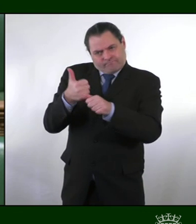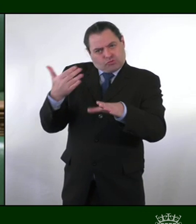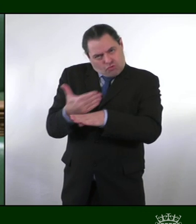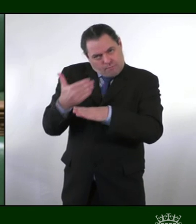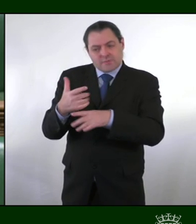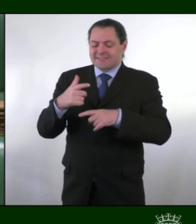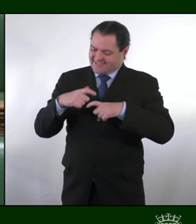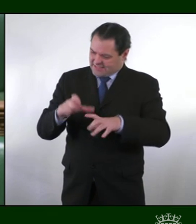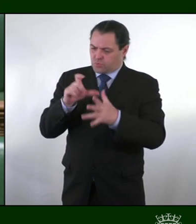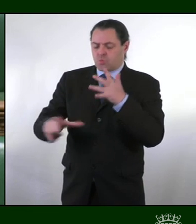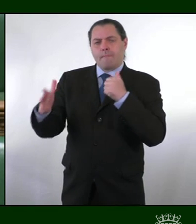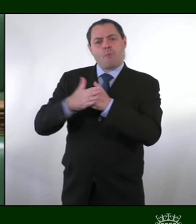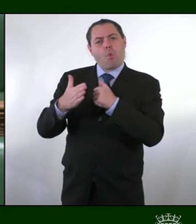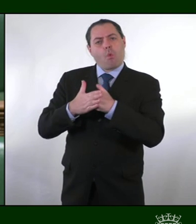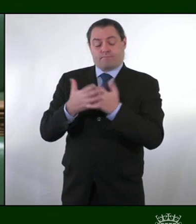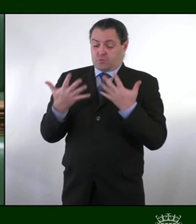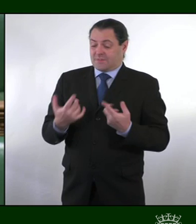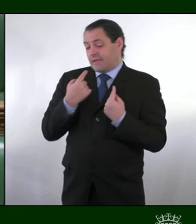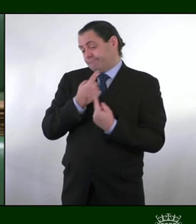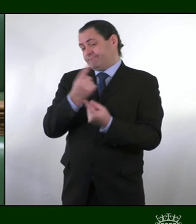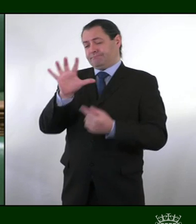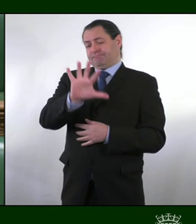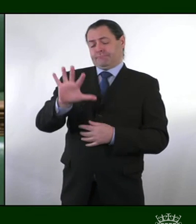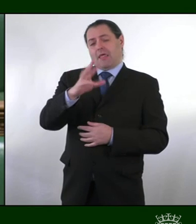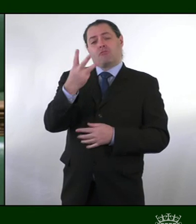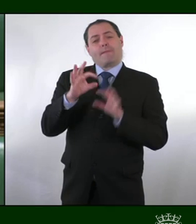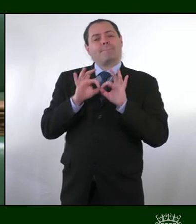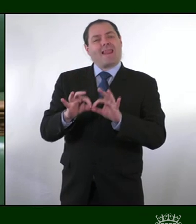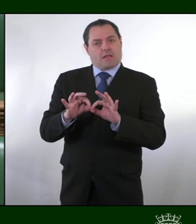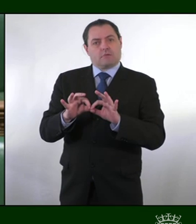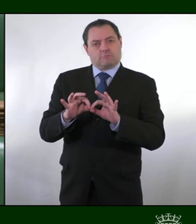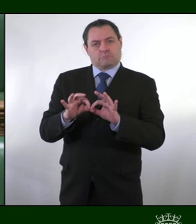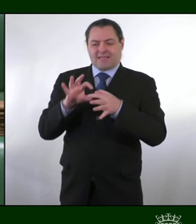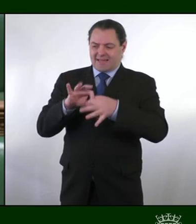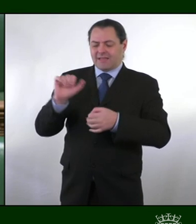I am announcing today nearly £3 billion for my right hon.